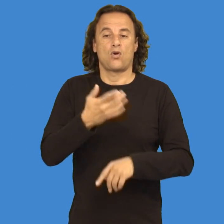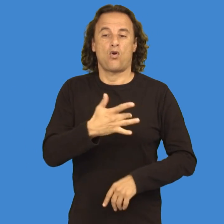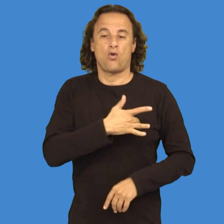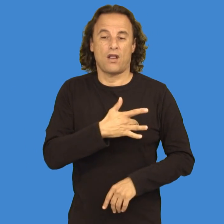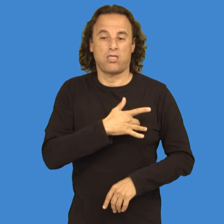corazón